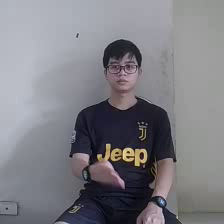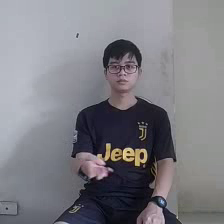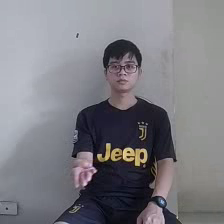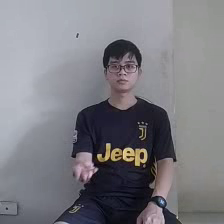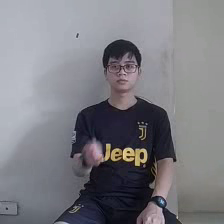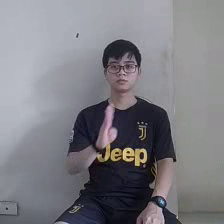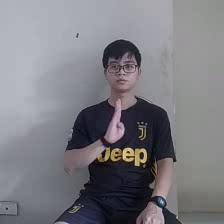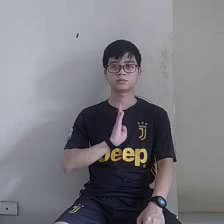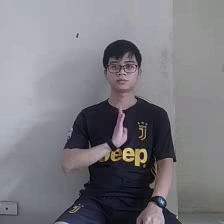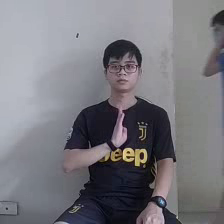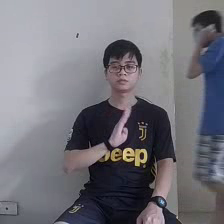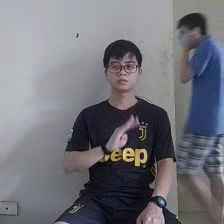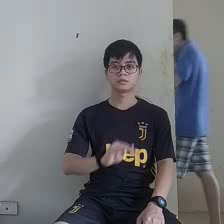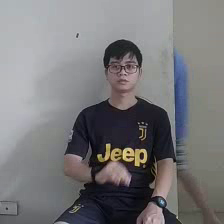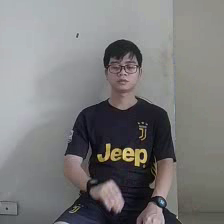Xin phép